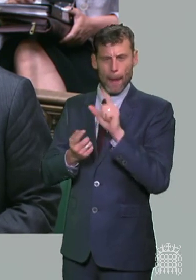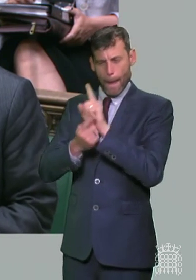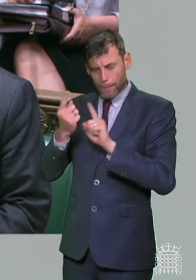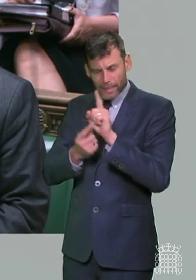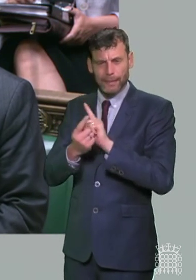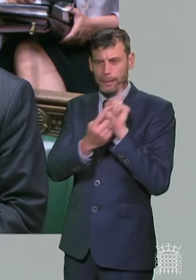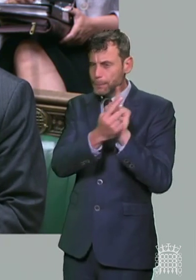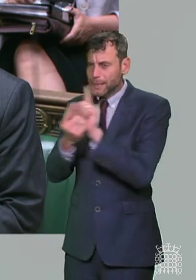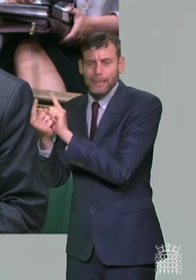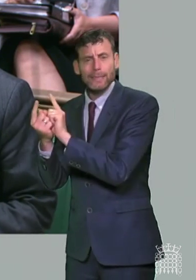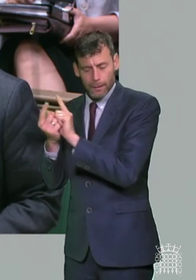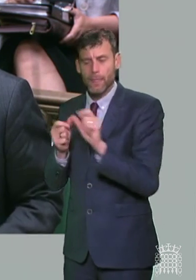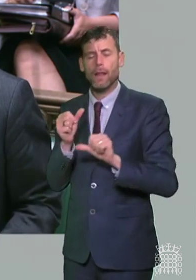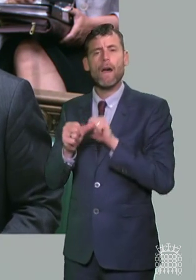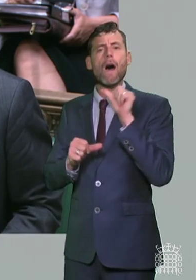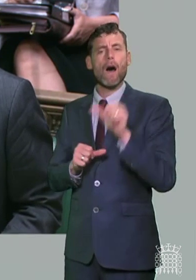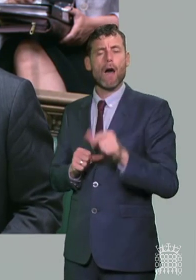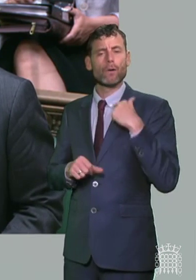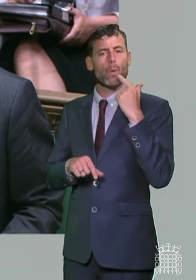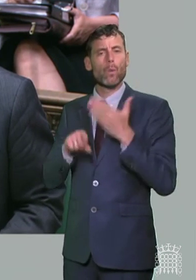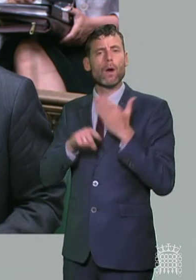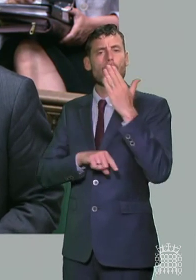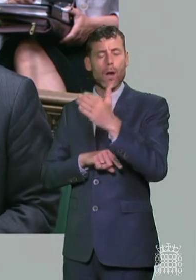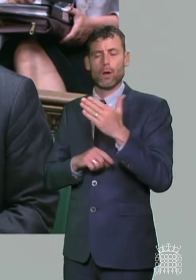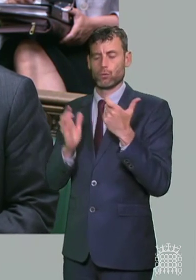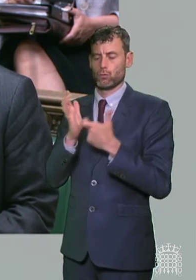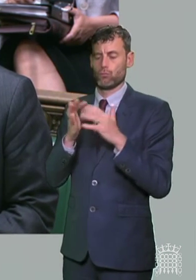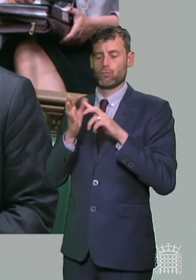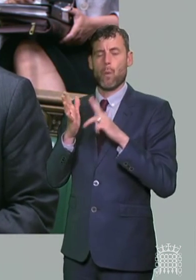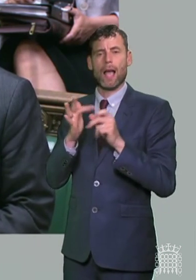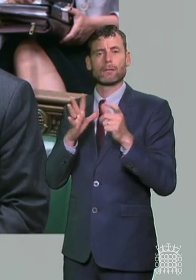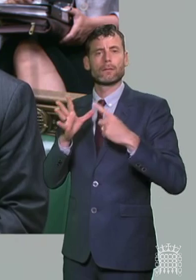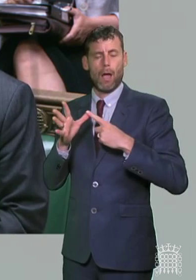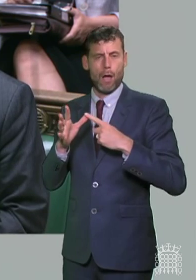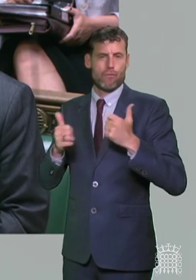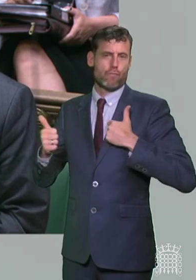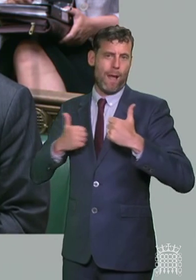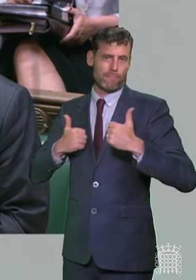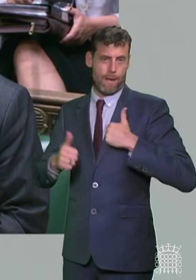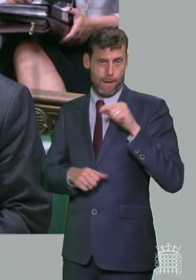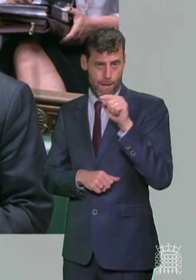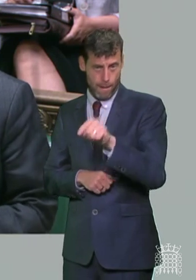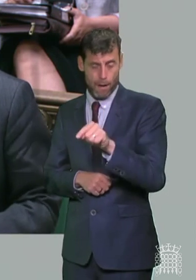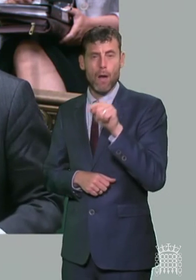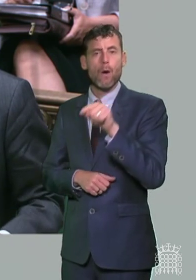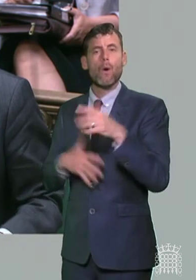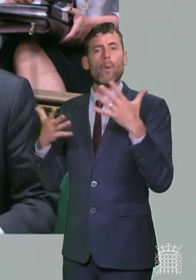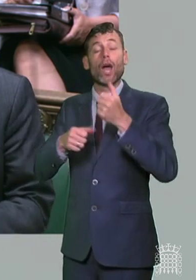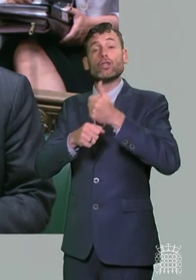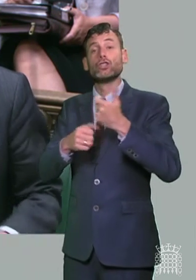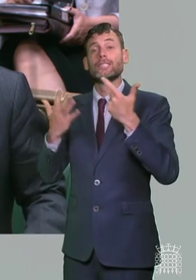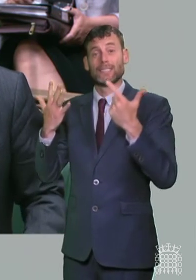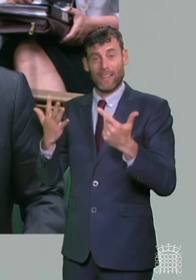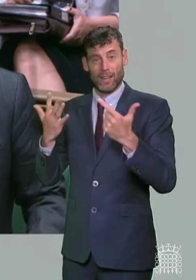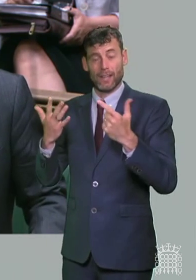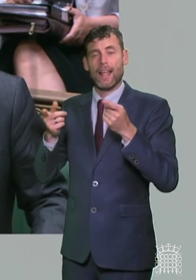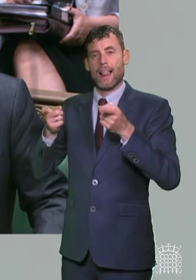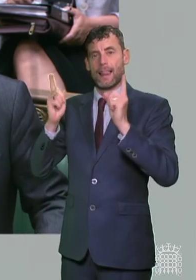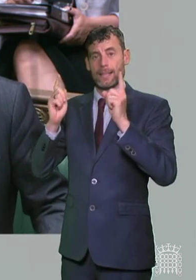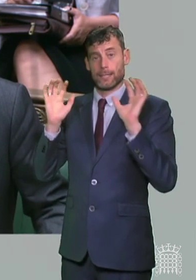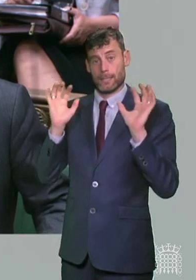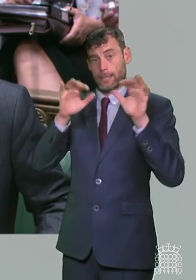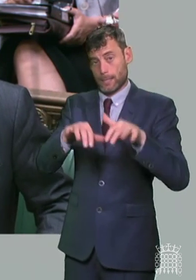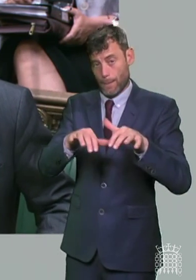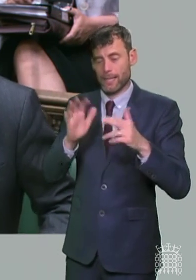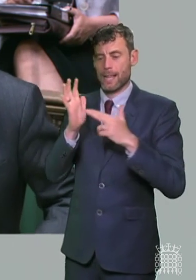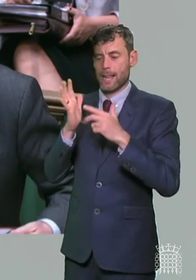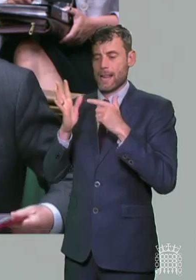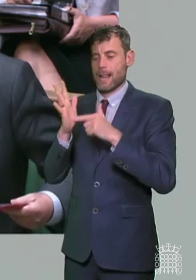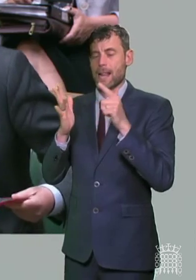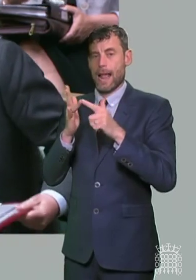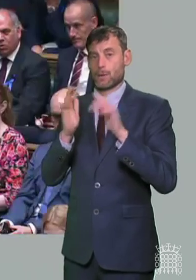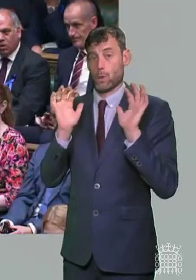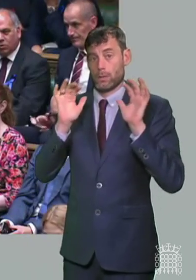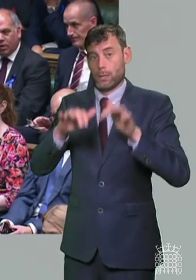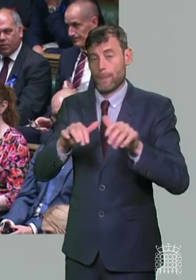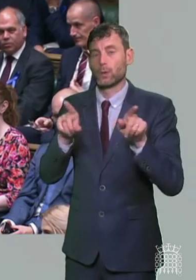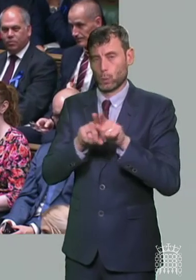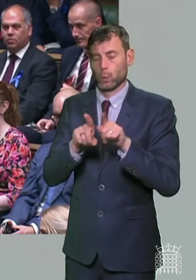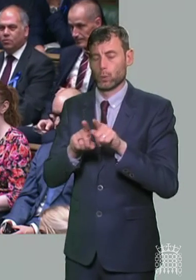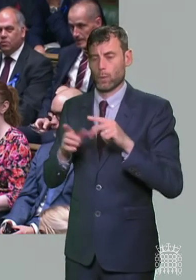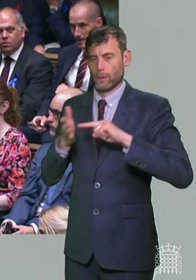I will be travelling thereafter to the Commonwealth Heads of Government meeting in Rwanda, and I will then be attending the G7 leaders summit and the NATO summit, Mr Speaker, so a full budget of news for you there.